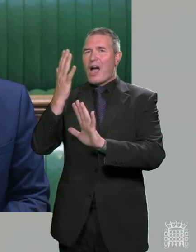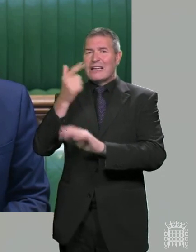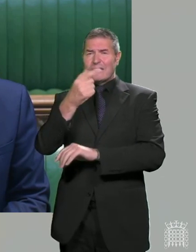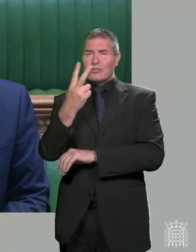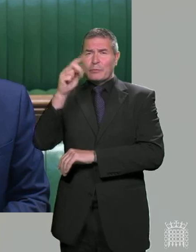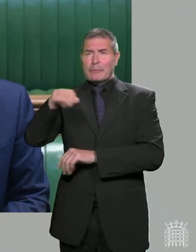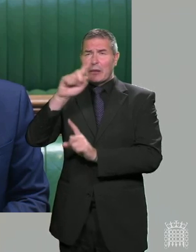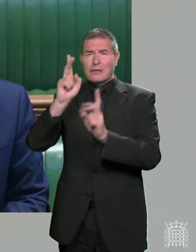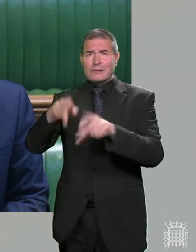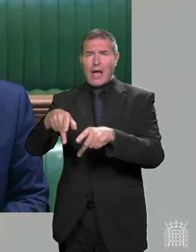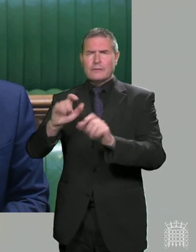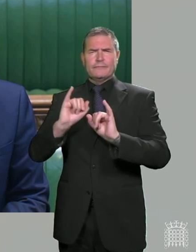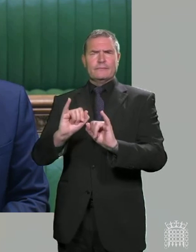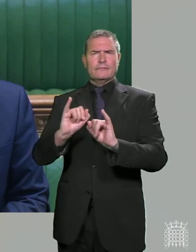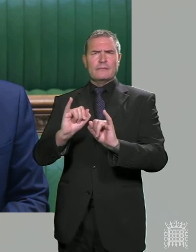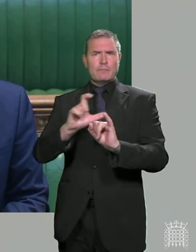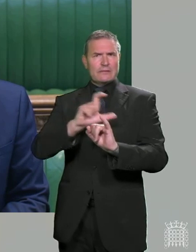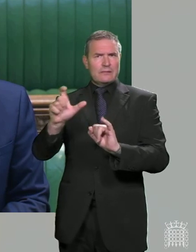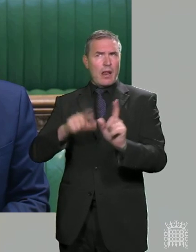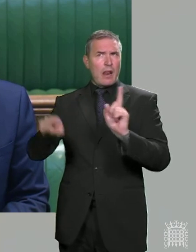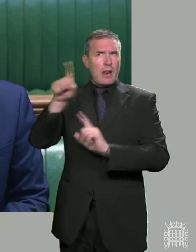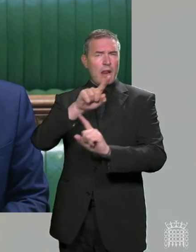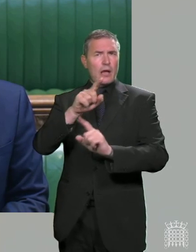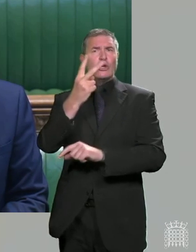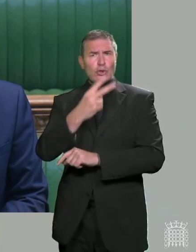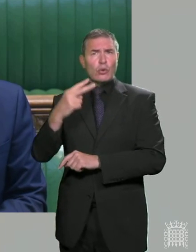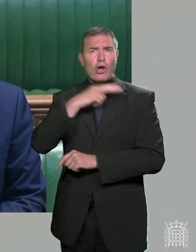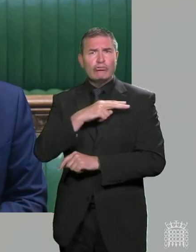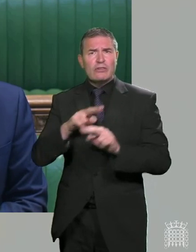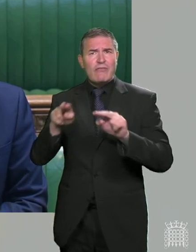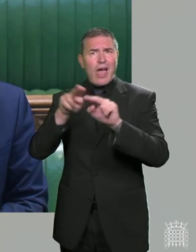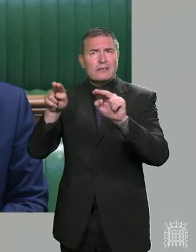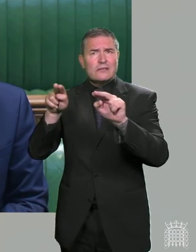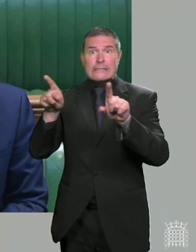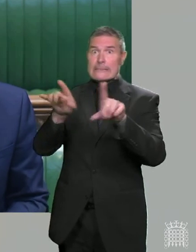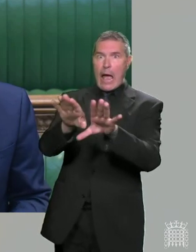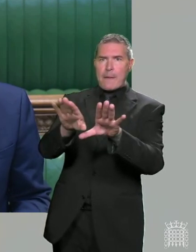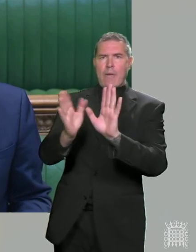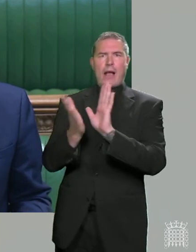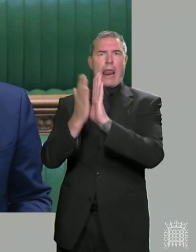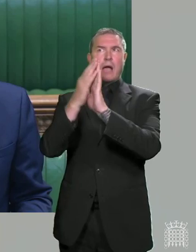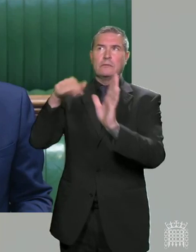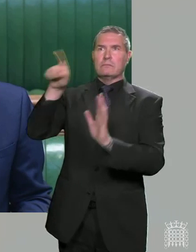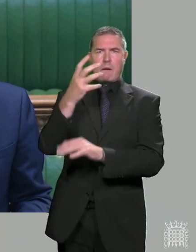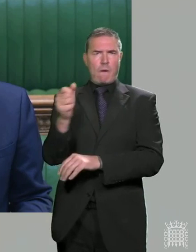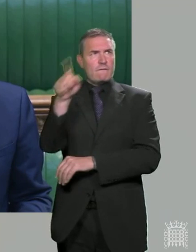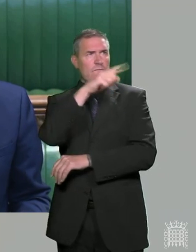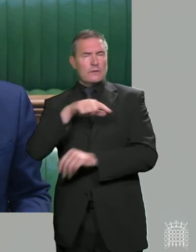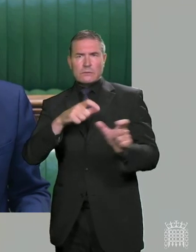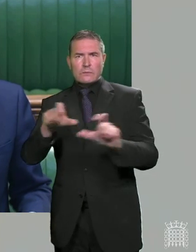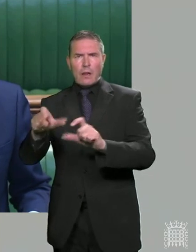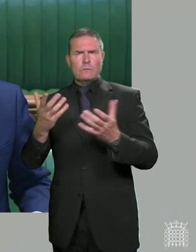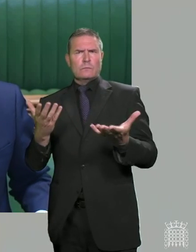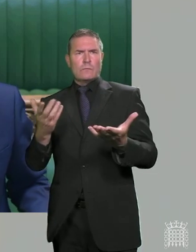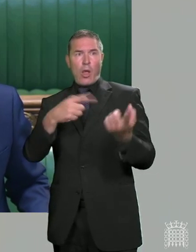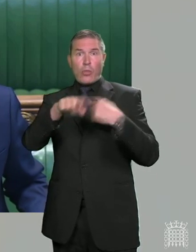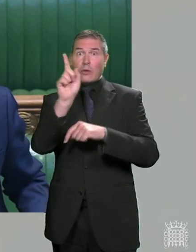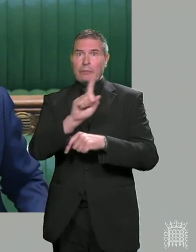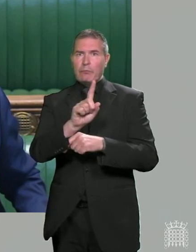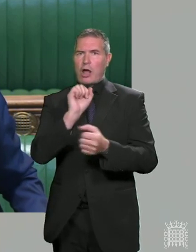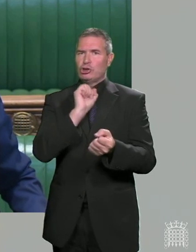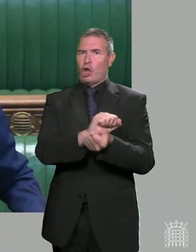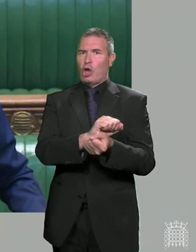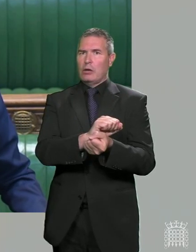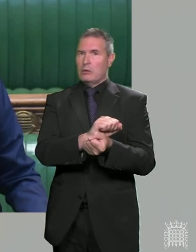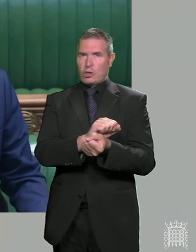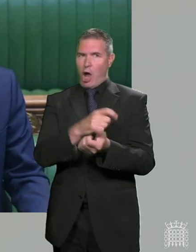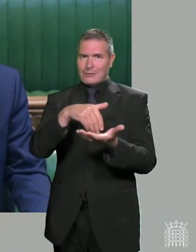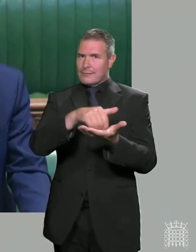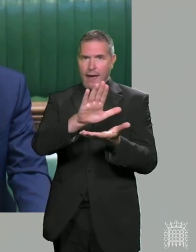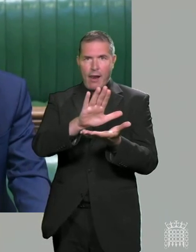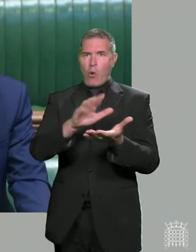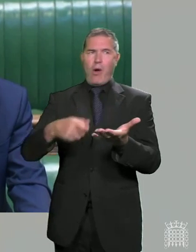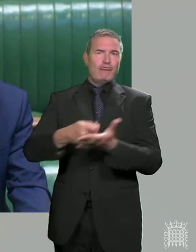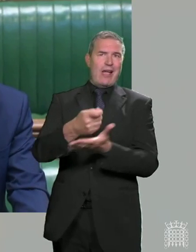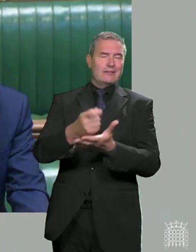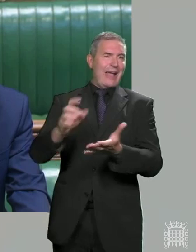It is frankly an outrage that there are still more than 200 high-rise flats with Grenfell-style cladding, and that many leaseholders are trapped in homes that are neither safe nor sellable.